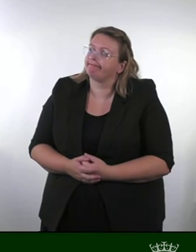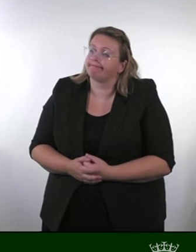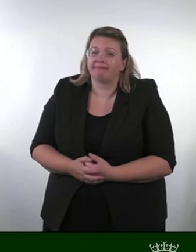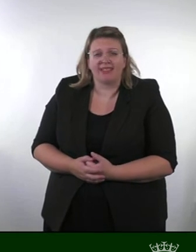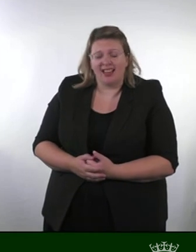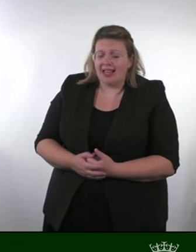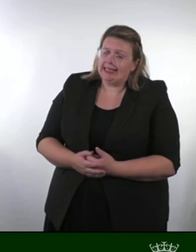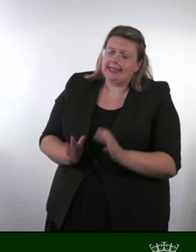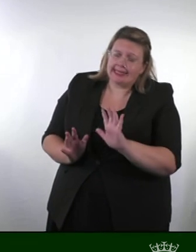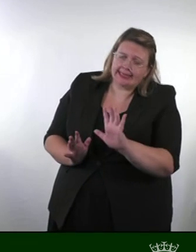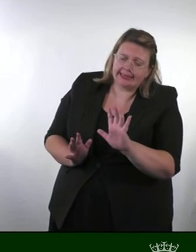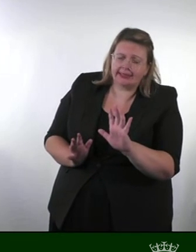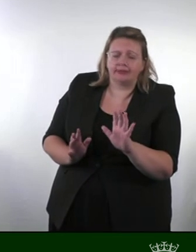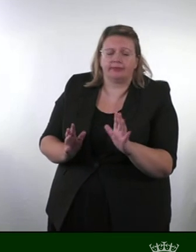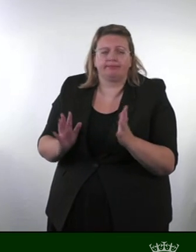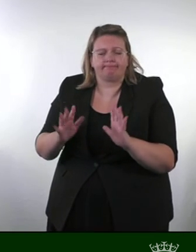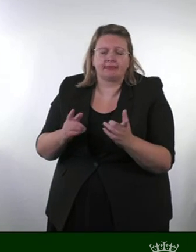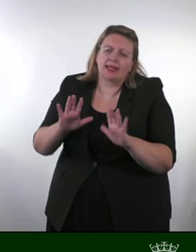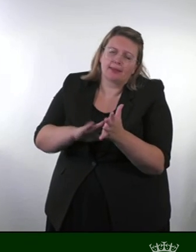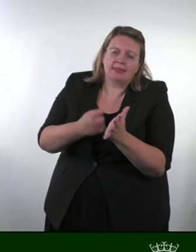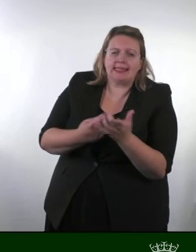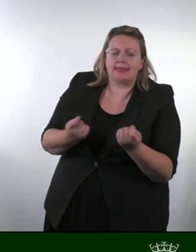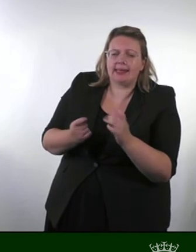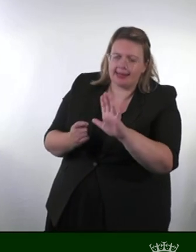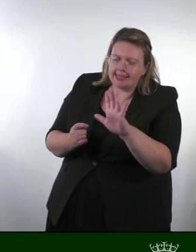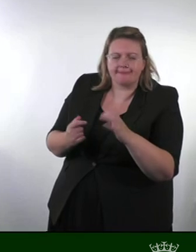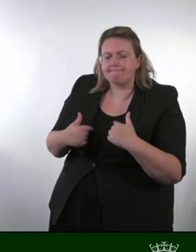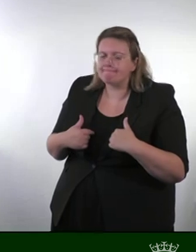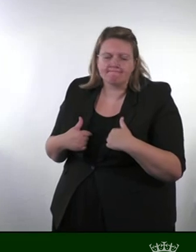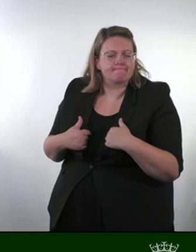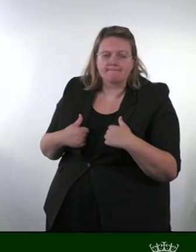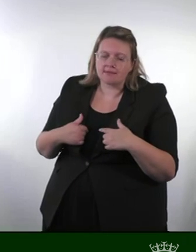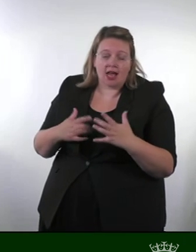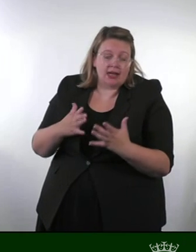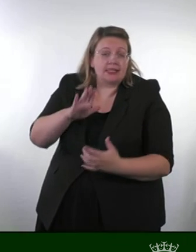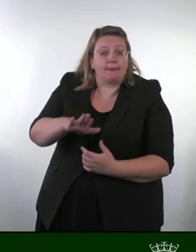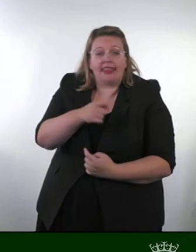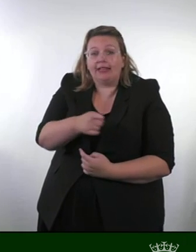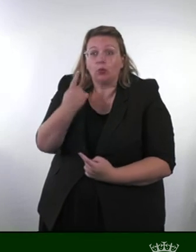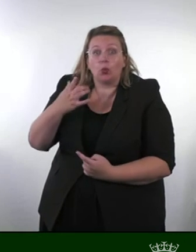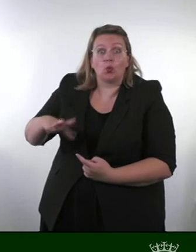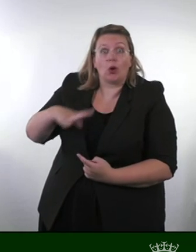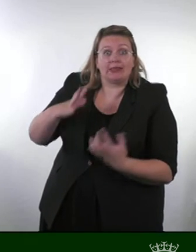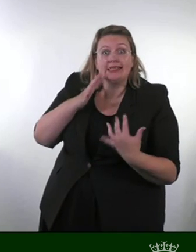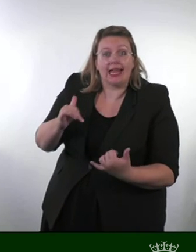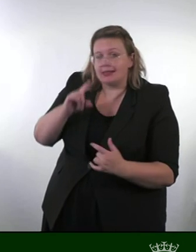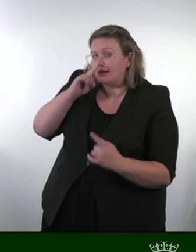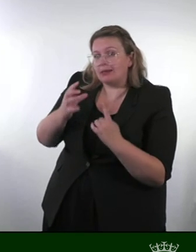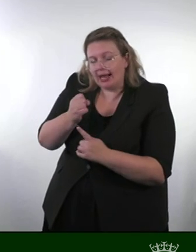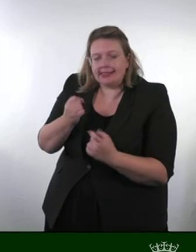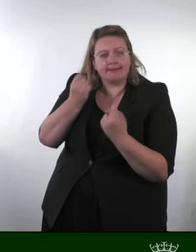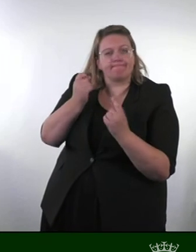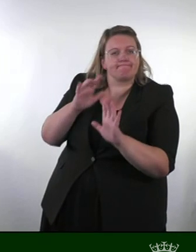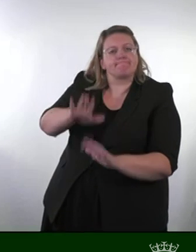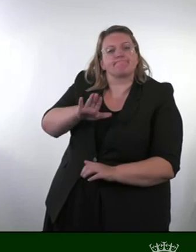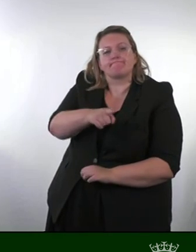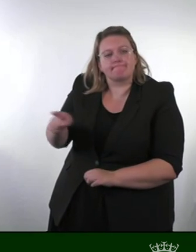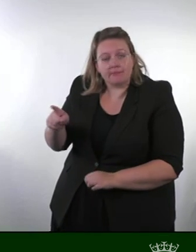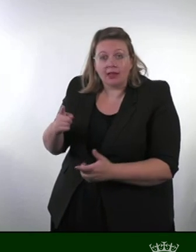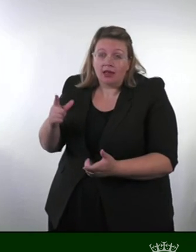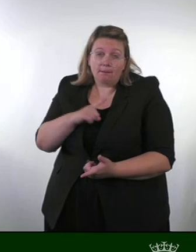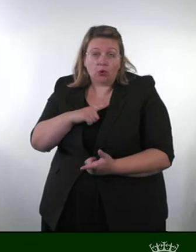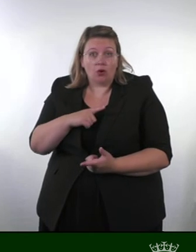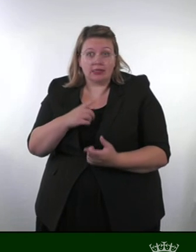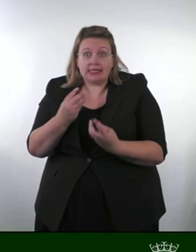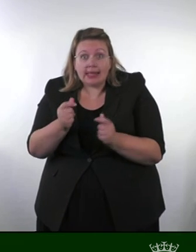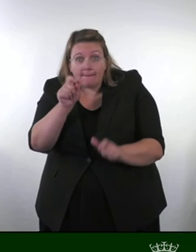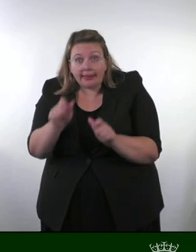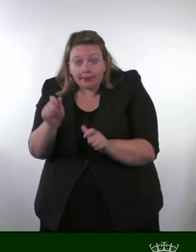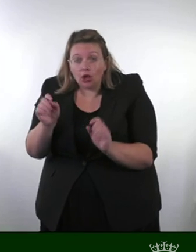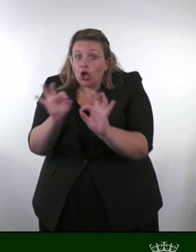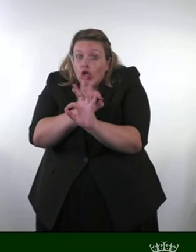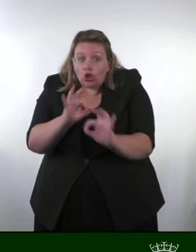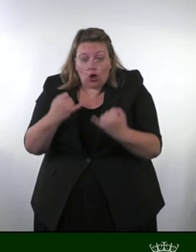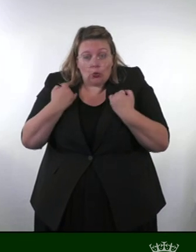I have every sympathy with those who now want to get tests, and the demand is very acute, partly because so many people who do not have symptoms want a test.